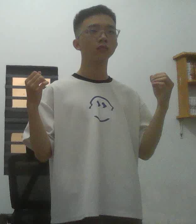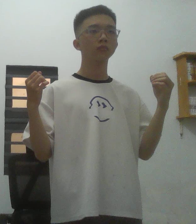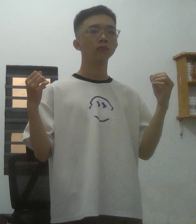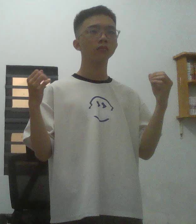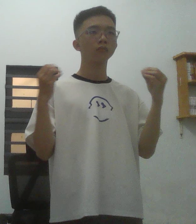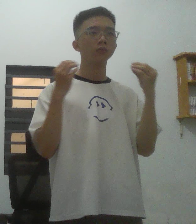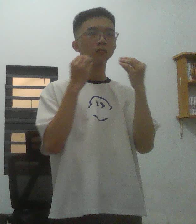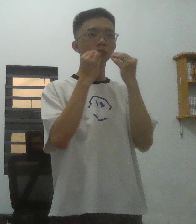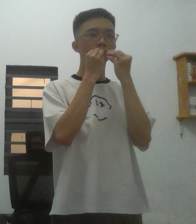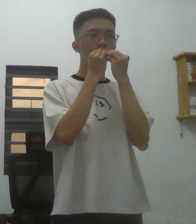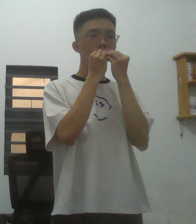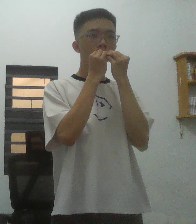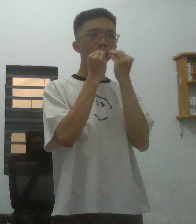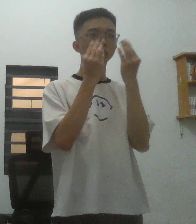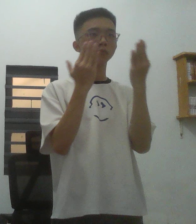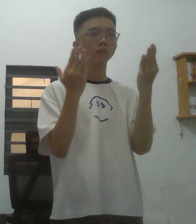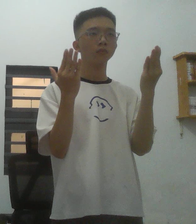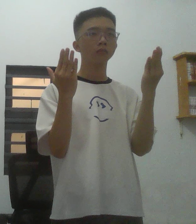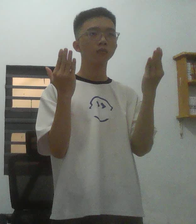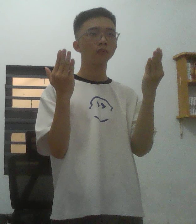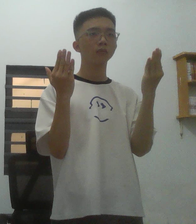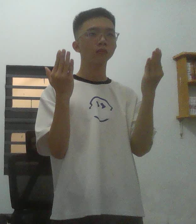cam on